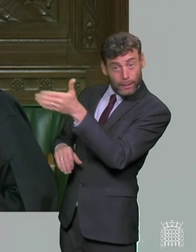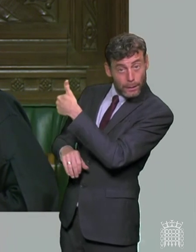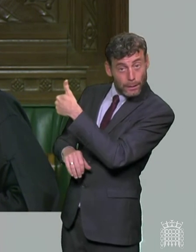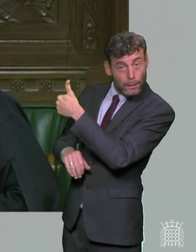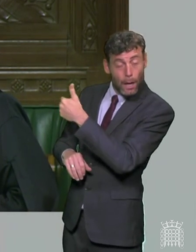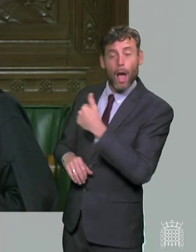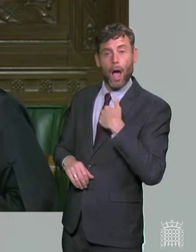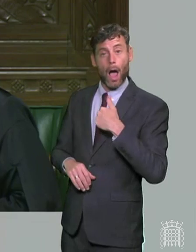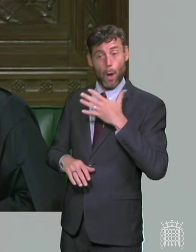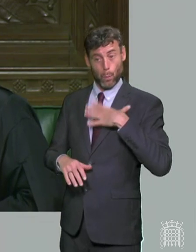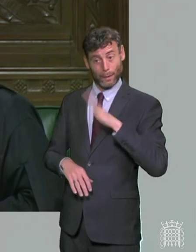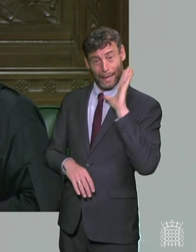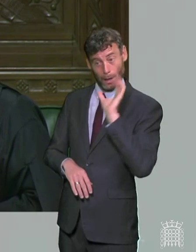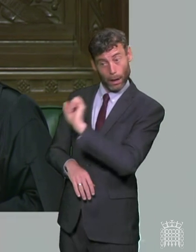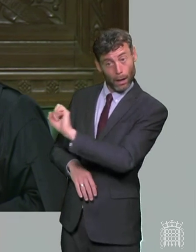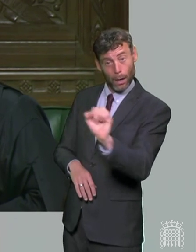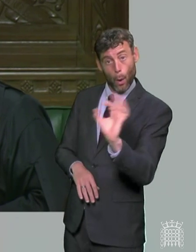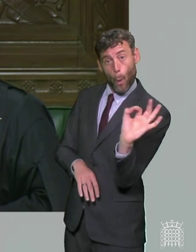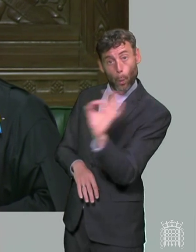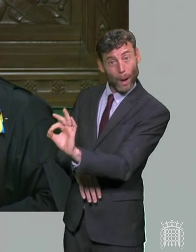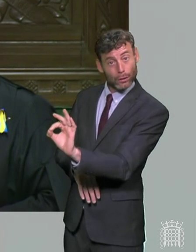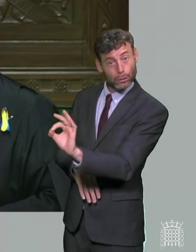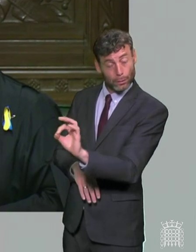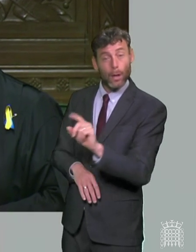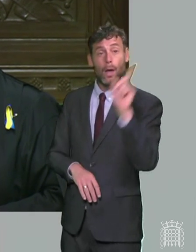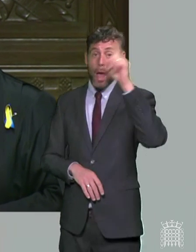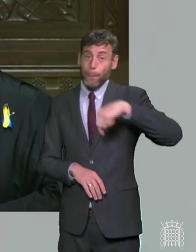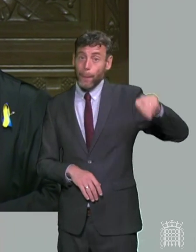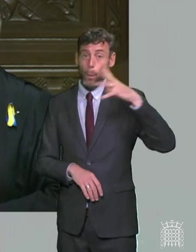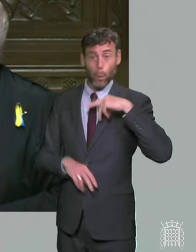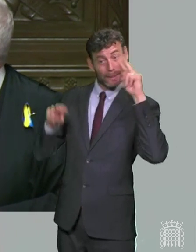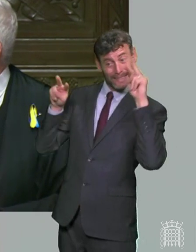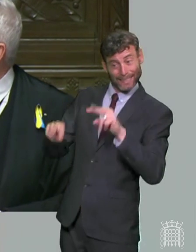I want to hear the question. The problem is so do our constituents.